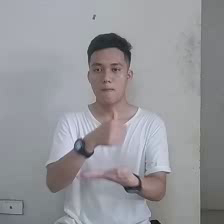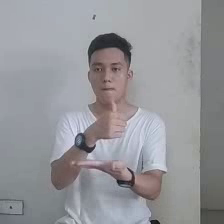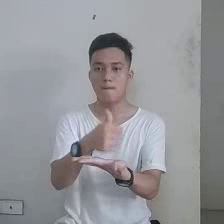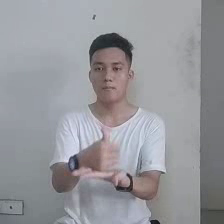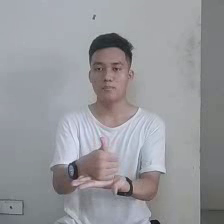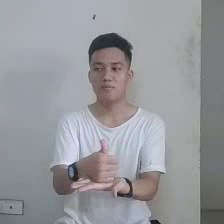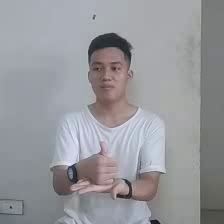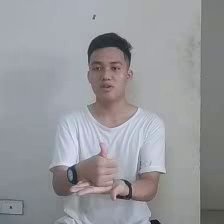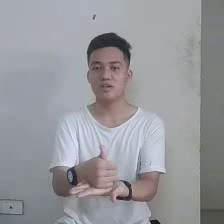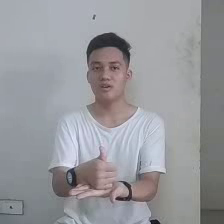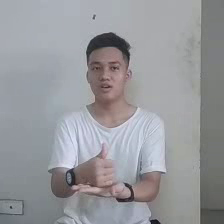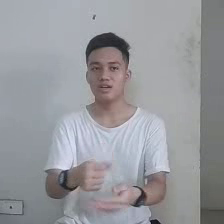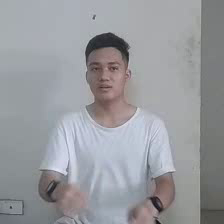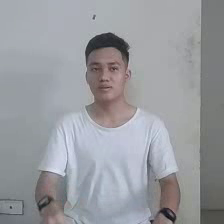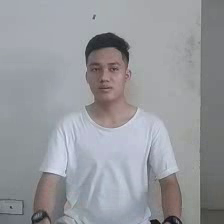Giúp